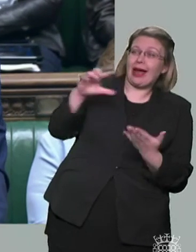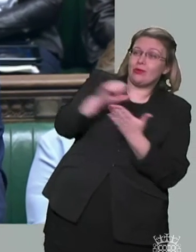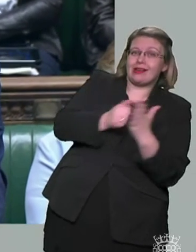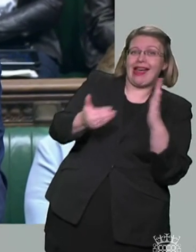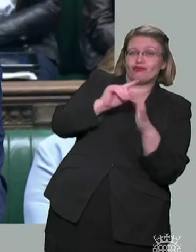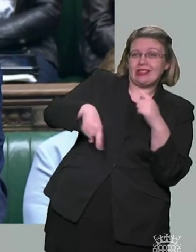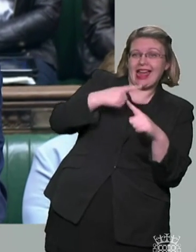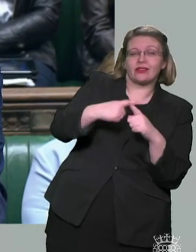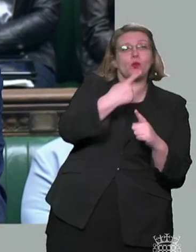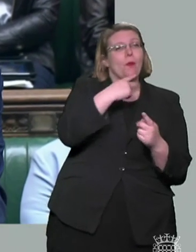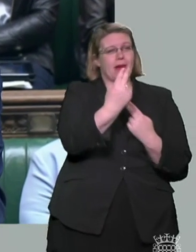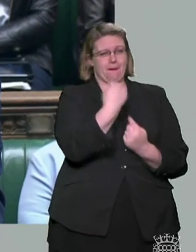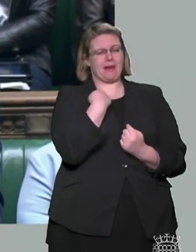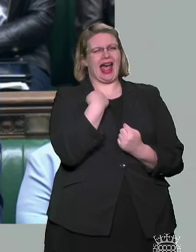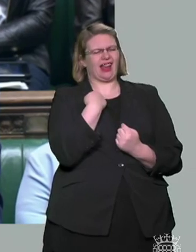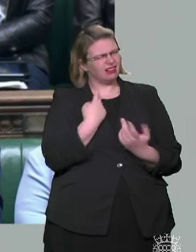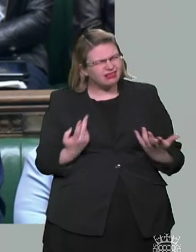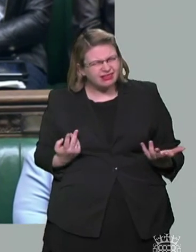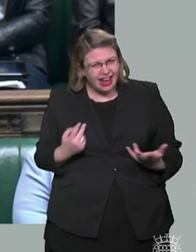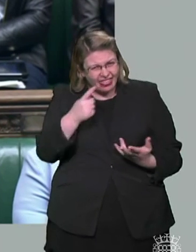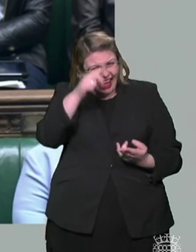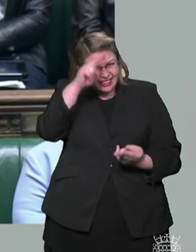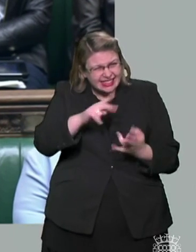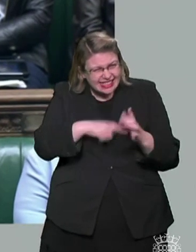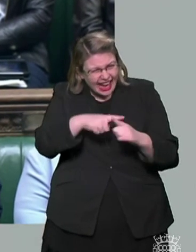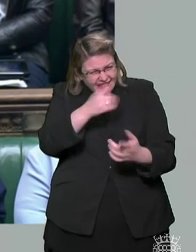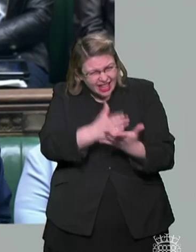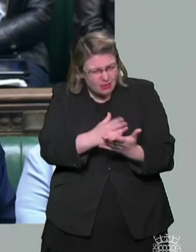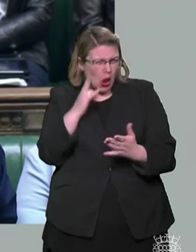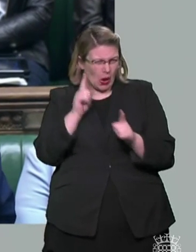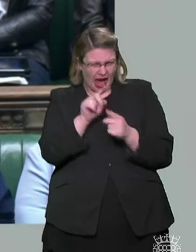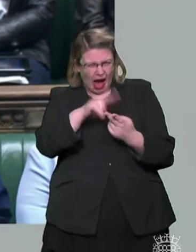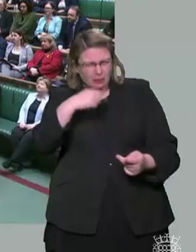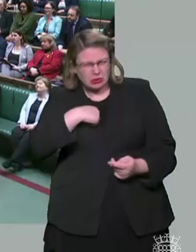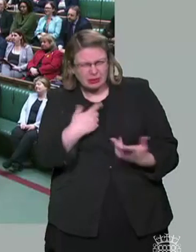Prime Minister, is that cutting taxes or is that raising taxes?